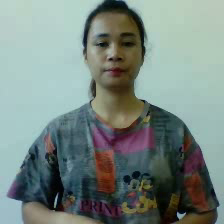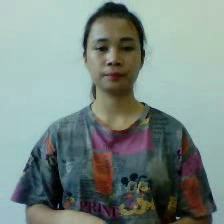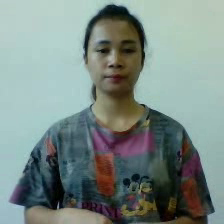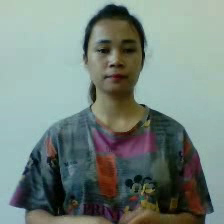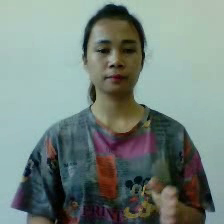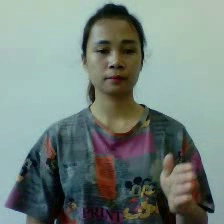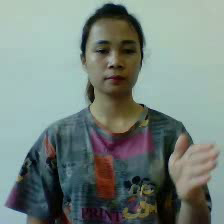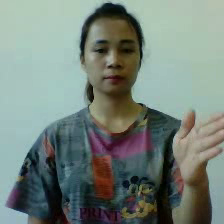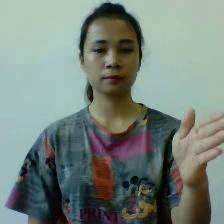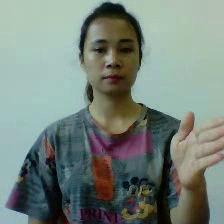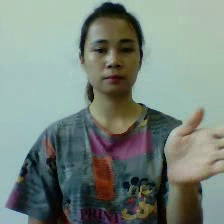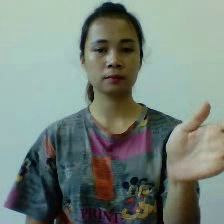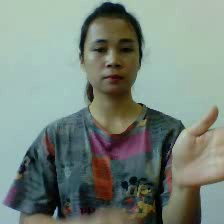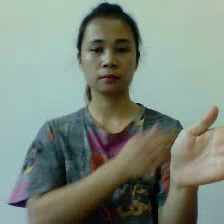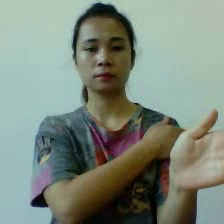Rẽ trái